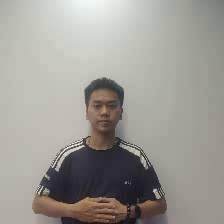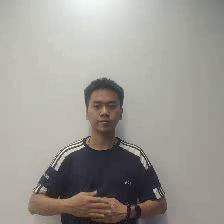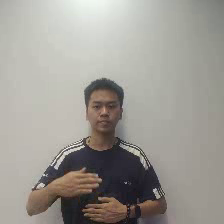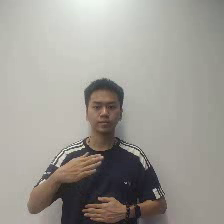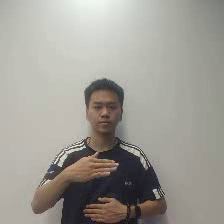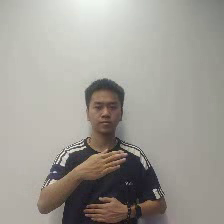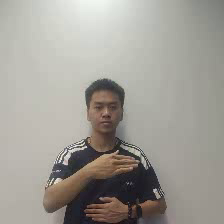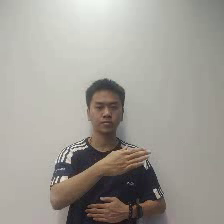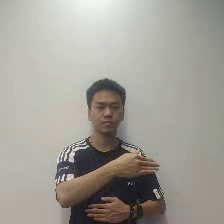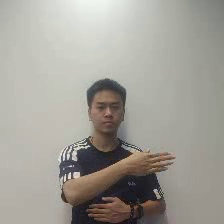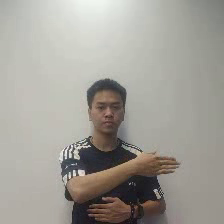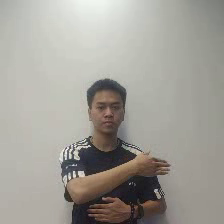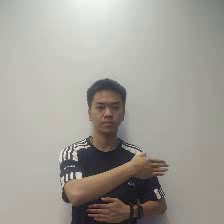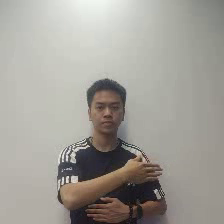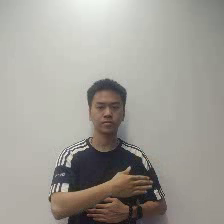Cá